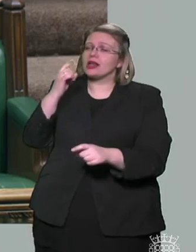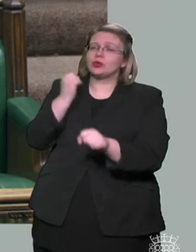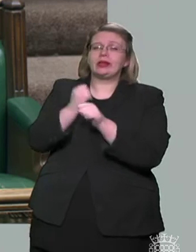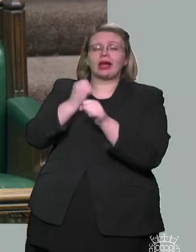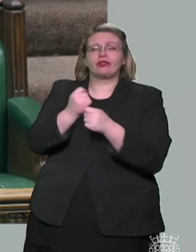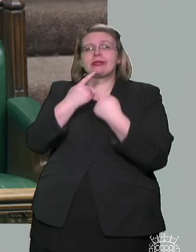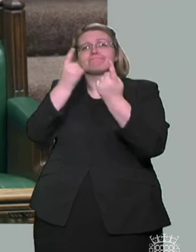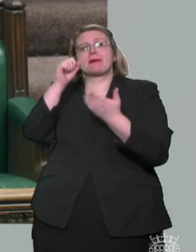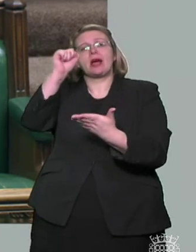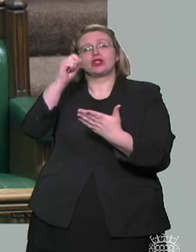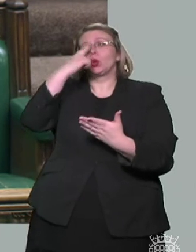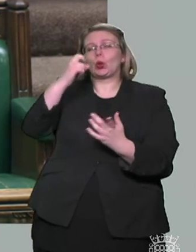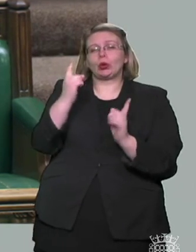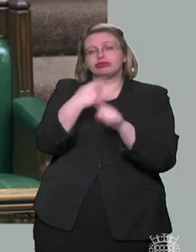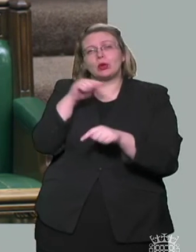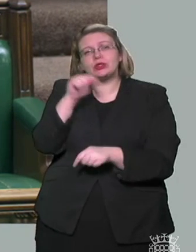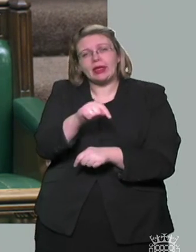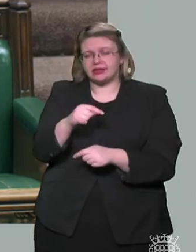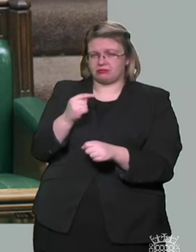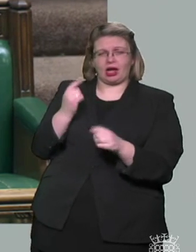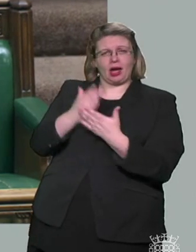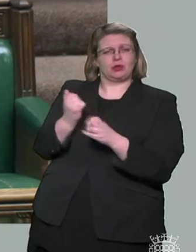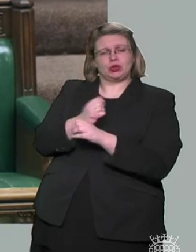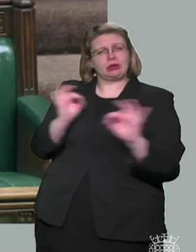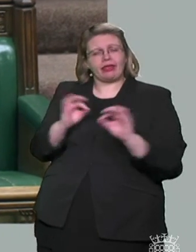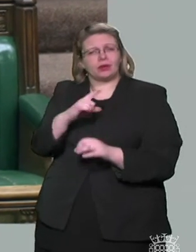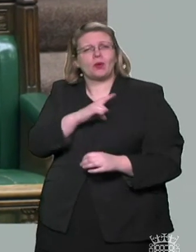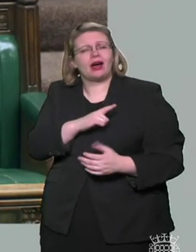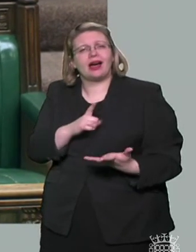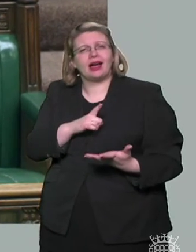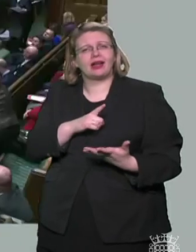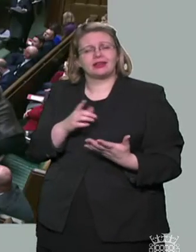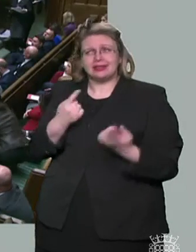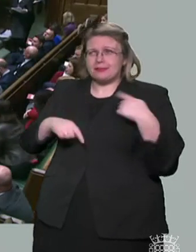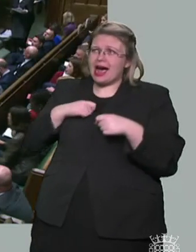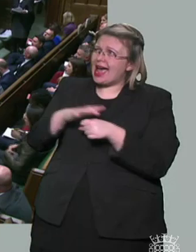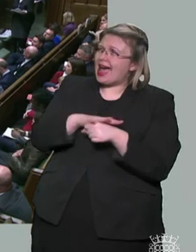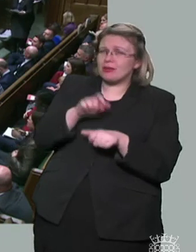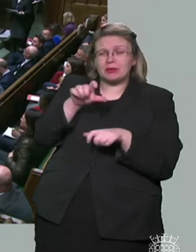Why the devil did they not take that opportunity to do something to relieve the pressure on our constituents?